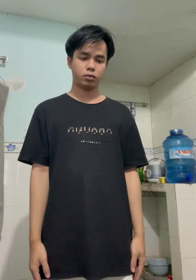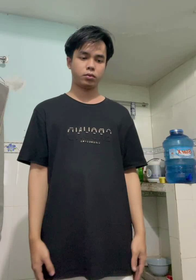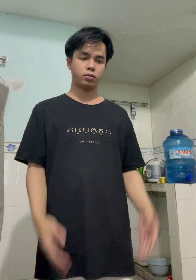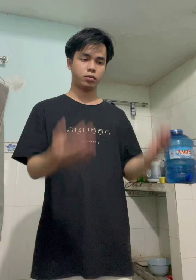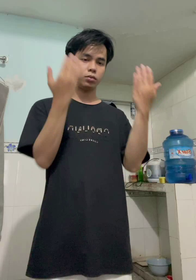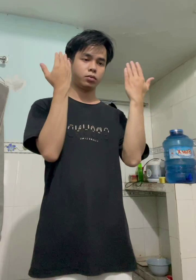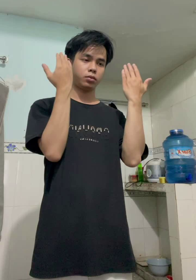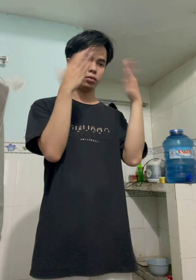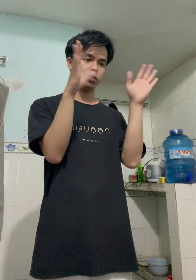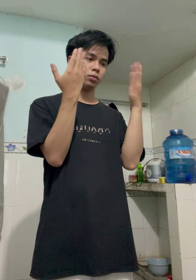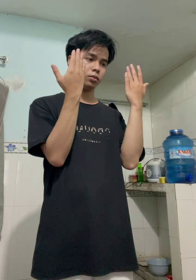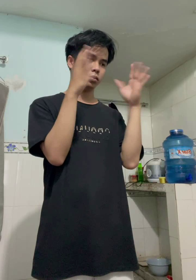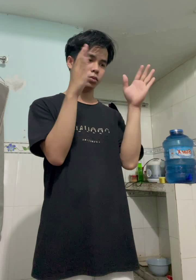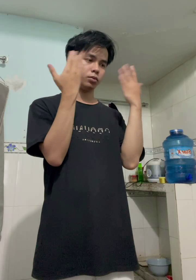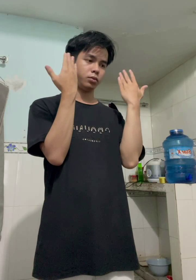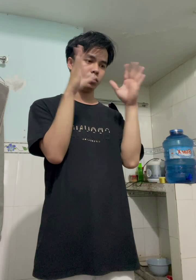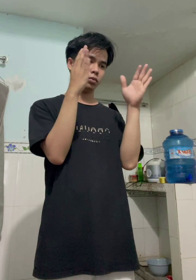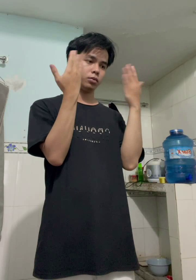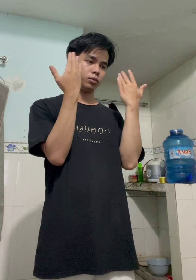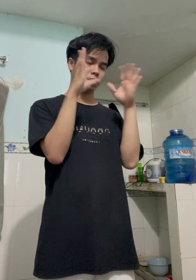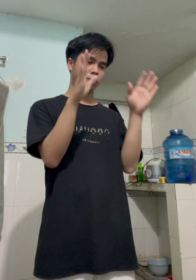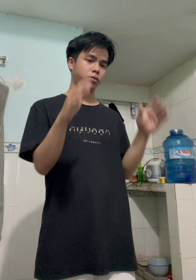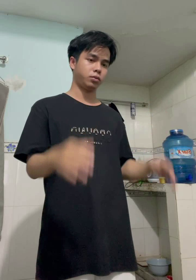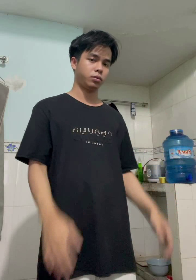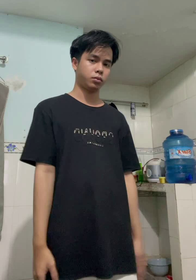vo tay